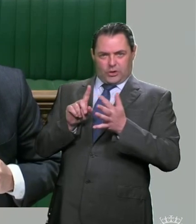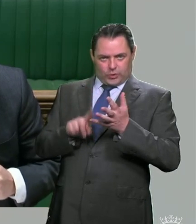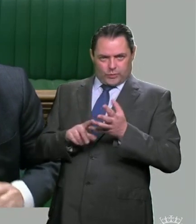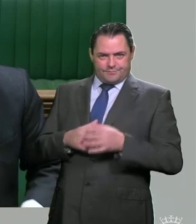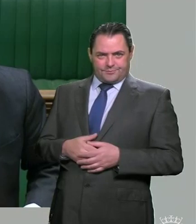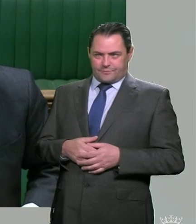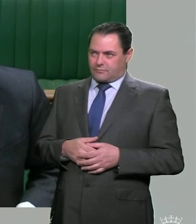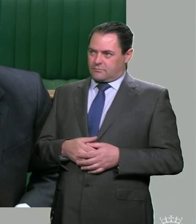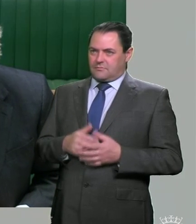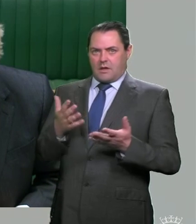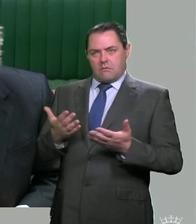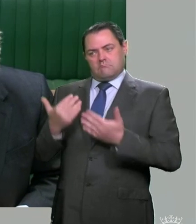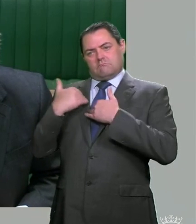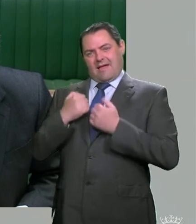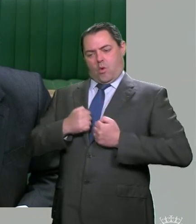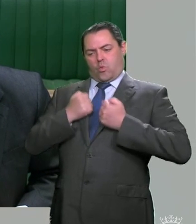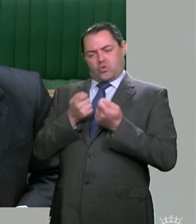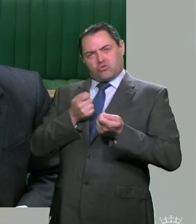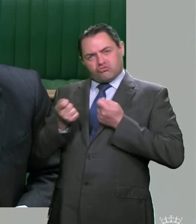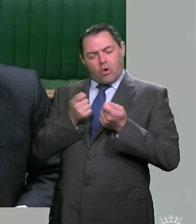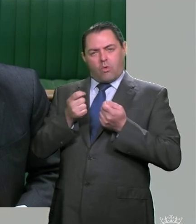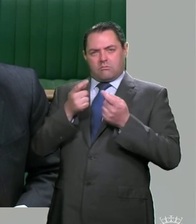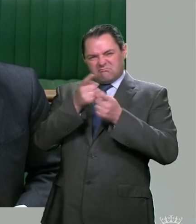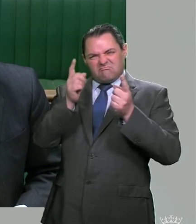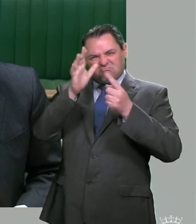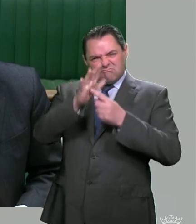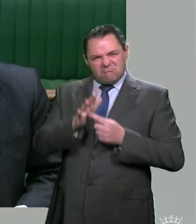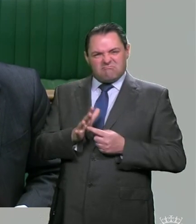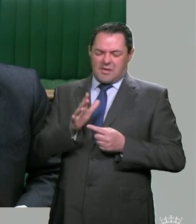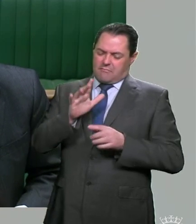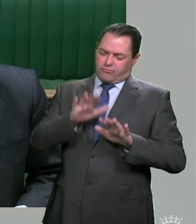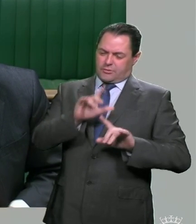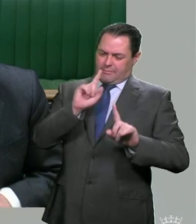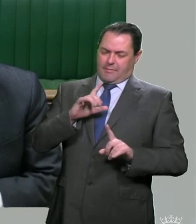It has allowed us to take back control of the issues that matter to the people of the United Kingdom.